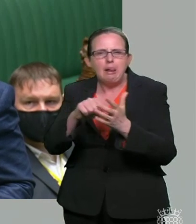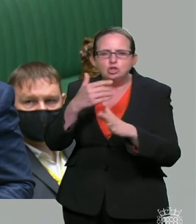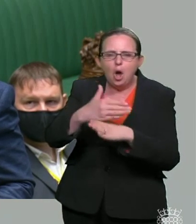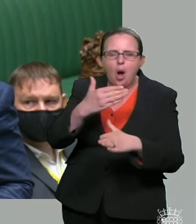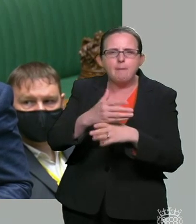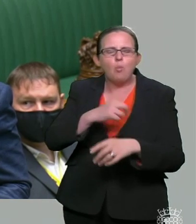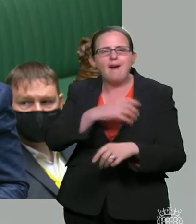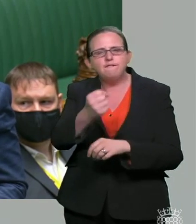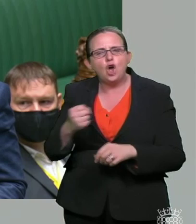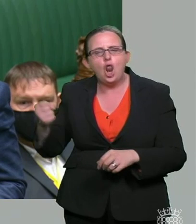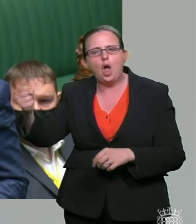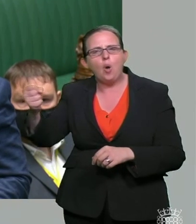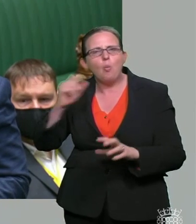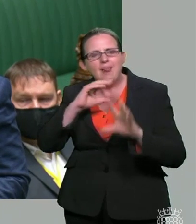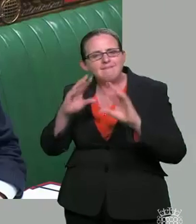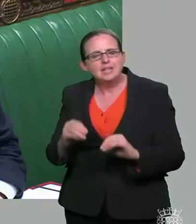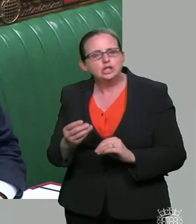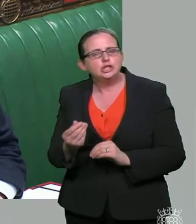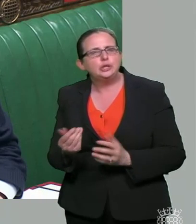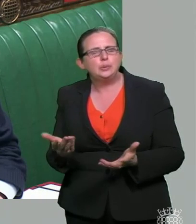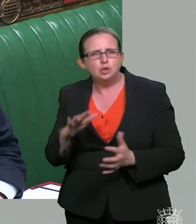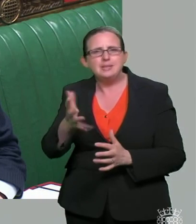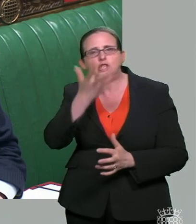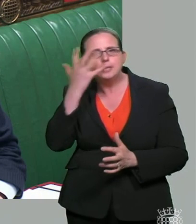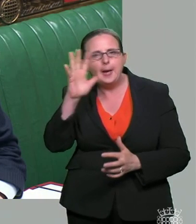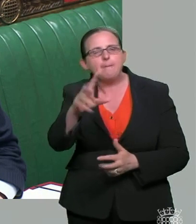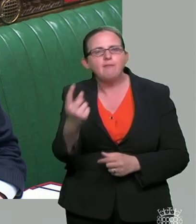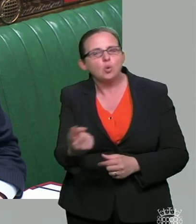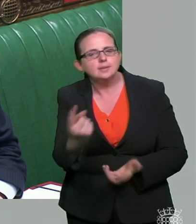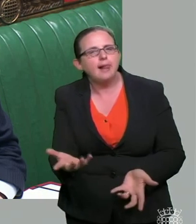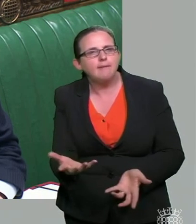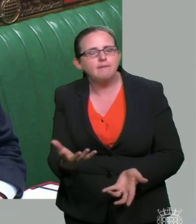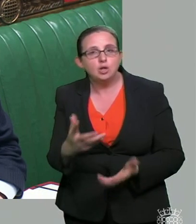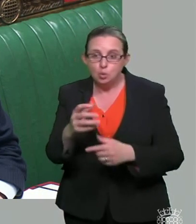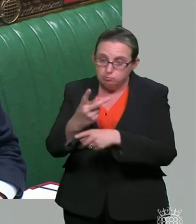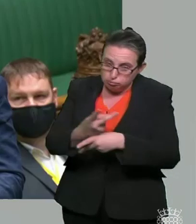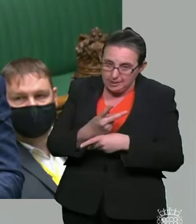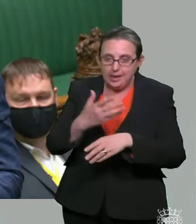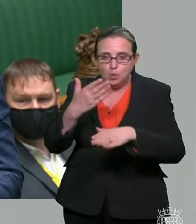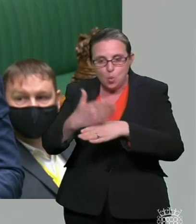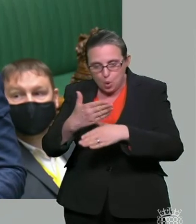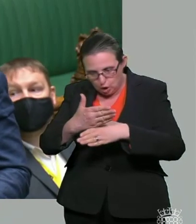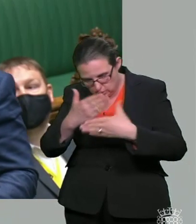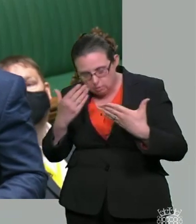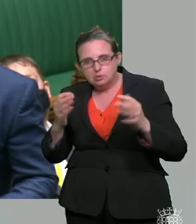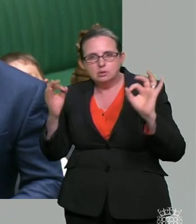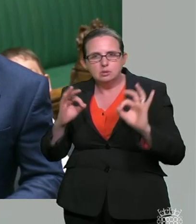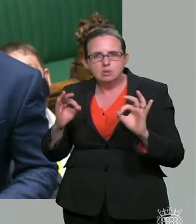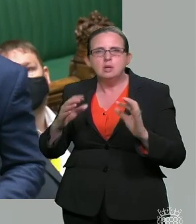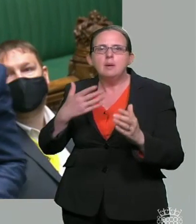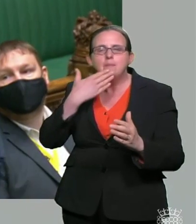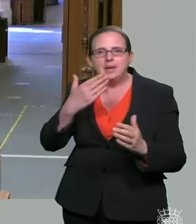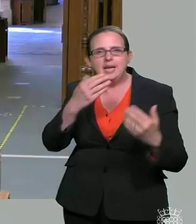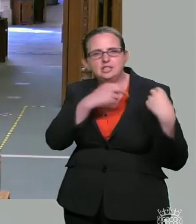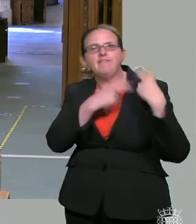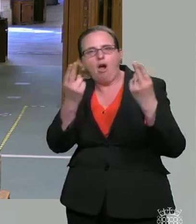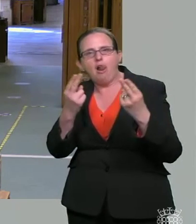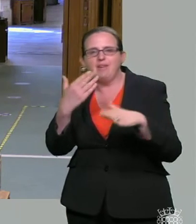They should be thoroughly ashamed of themselves. It is increasingly clear that this Government will not protect workers, so will they devolve employment law to Holyrood so that the Scottish Government can?